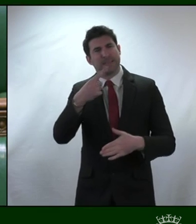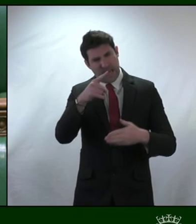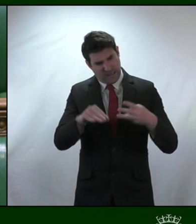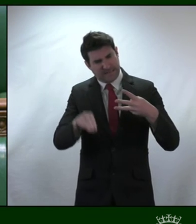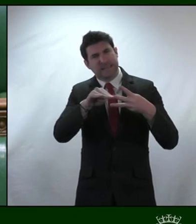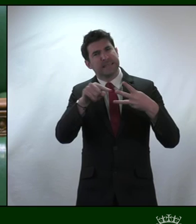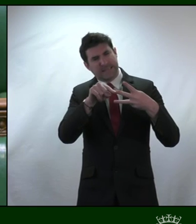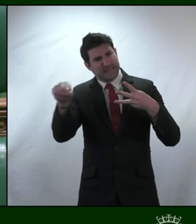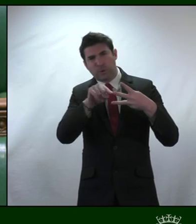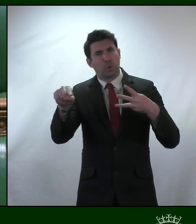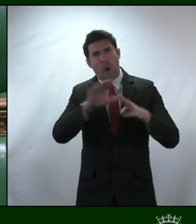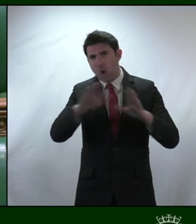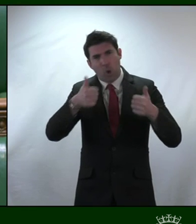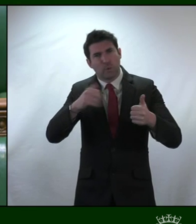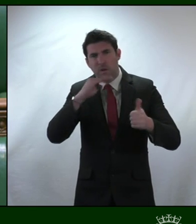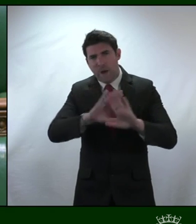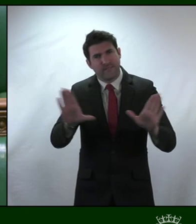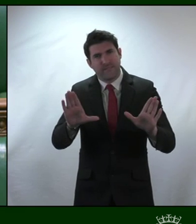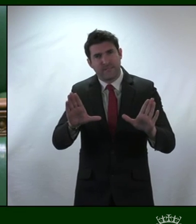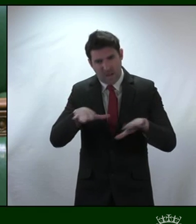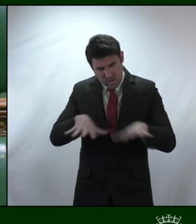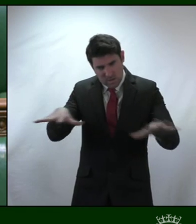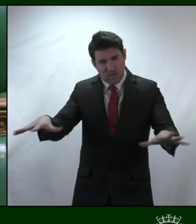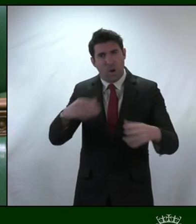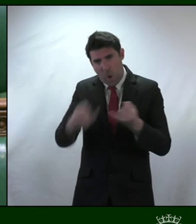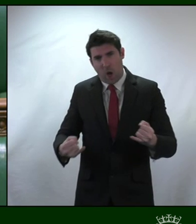The Prime Minister said, “Don’t worry about that. Just support us.